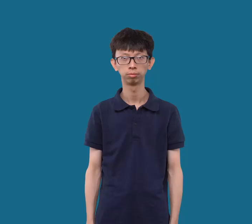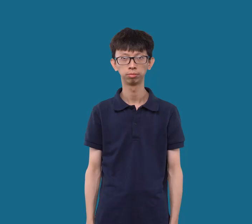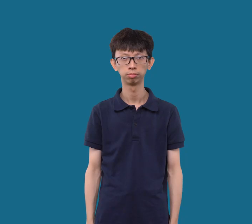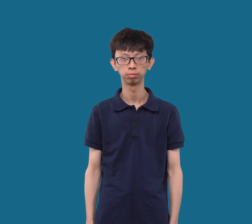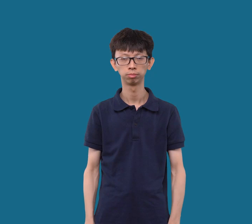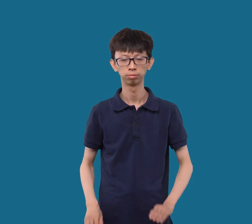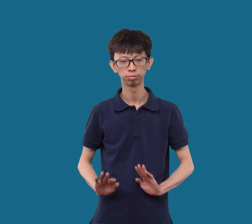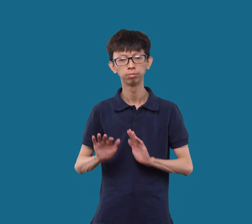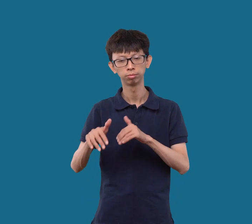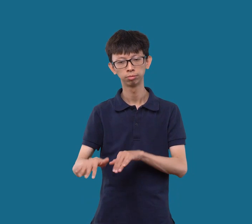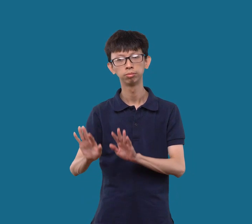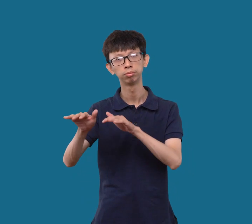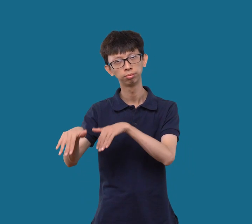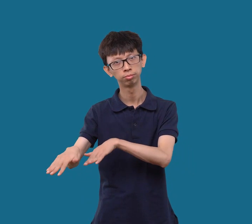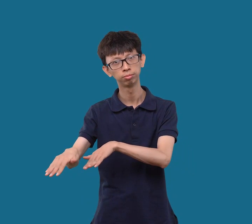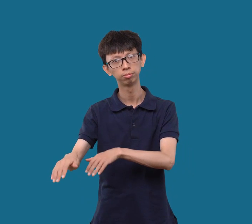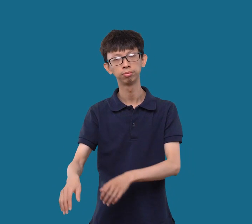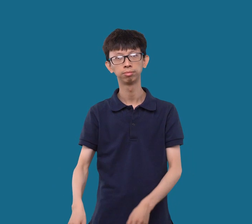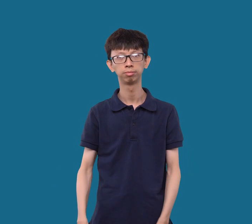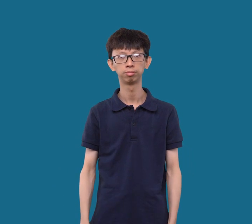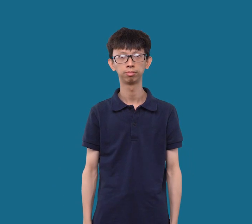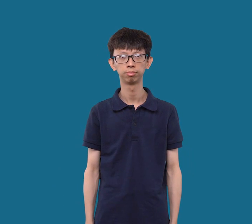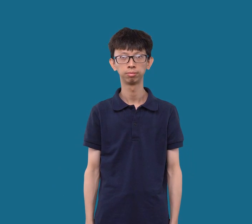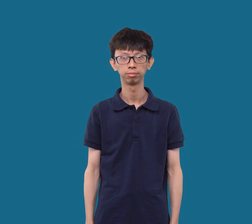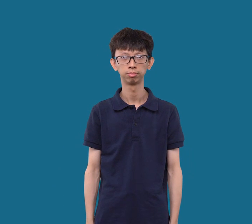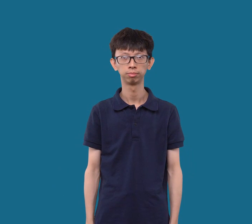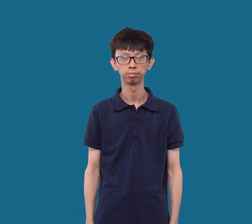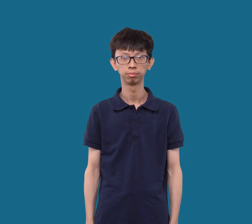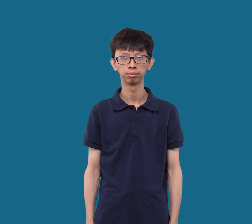làn sóng